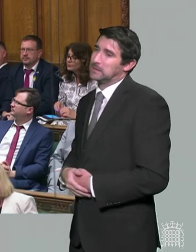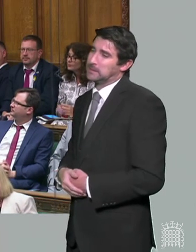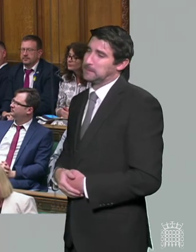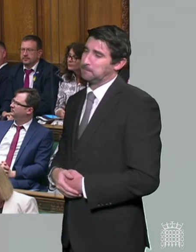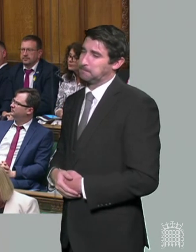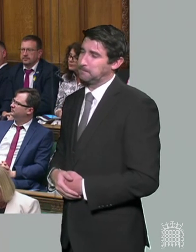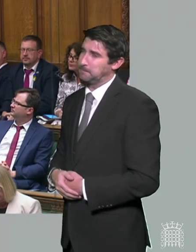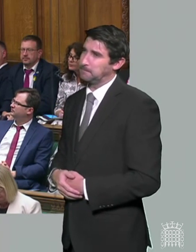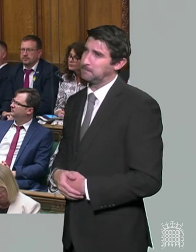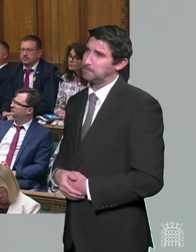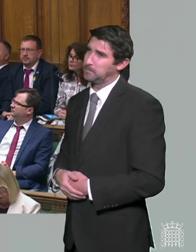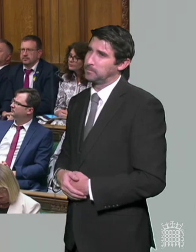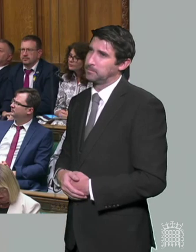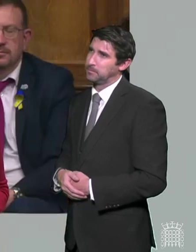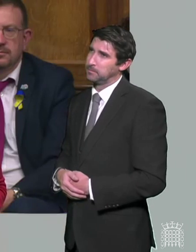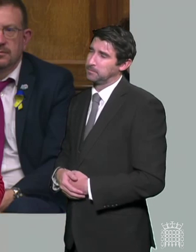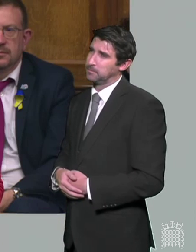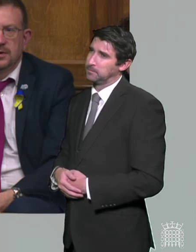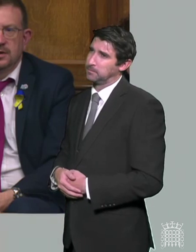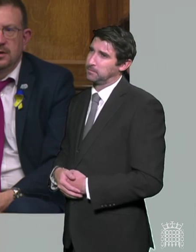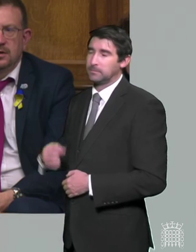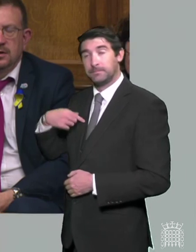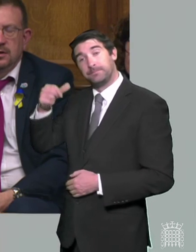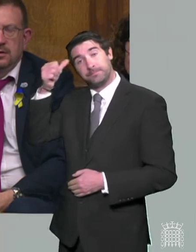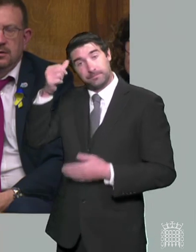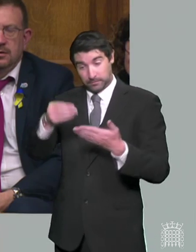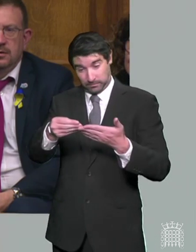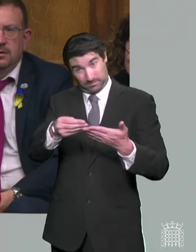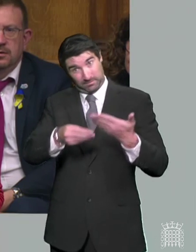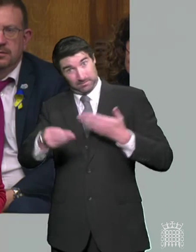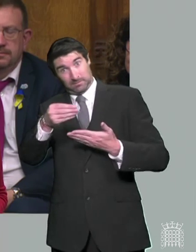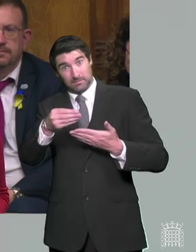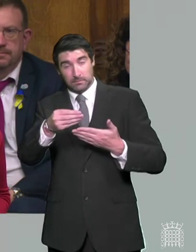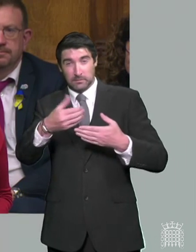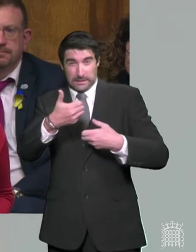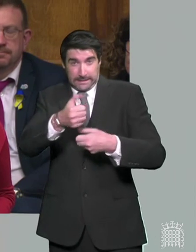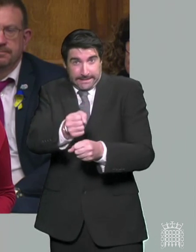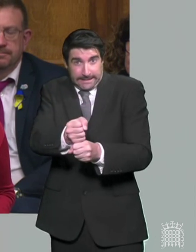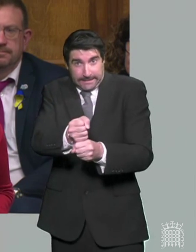We know that, at times of economic hardship, suicide rates are likely to rise too.